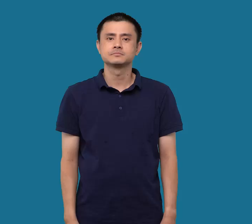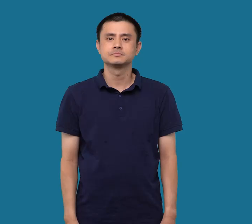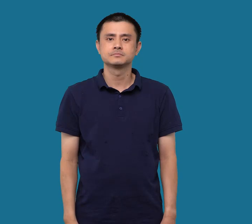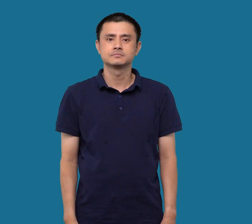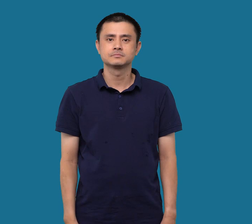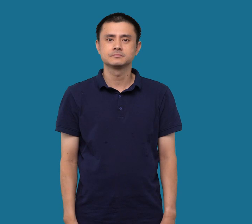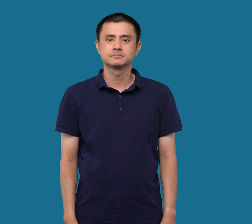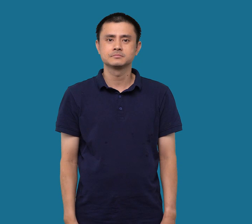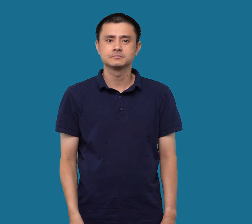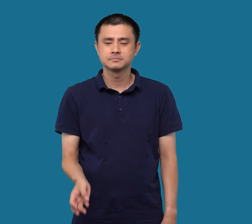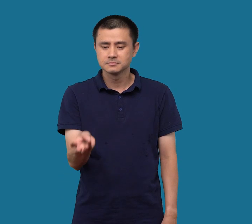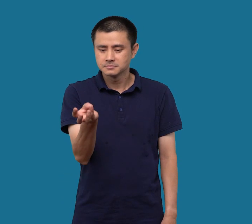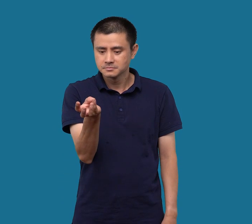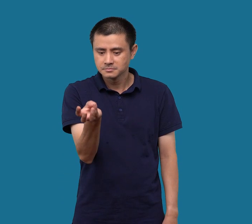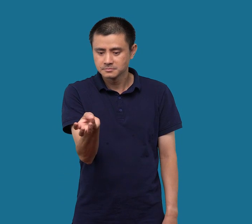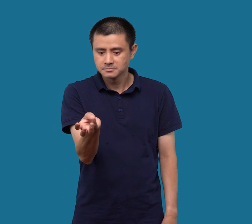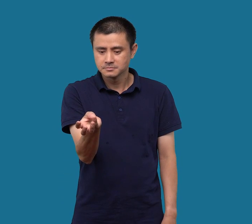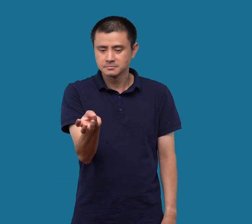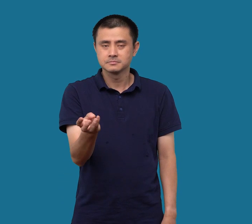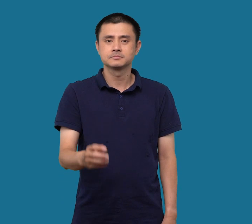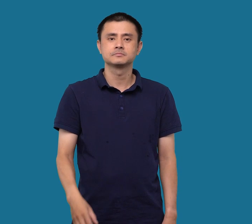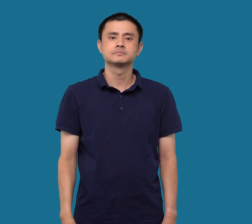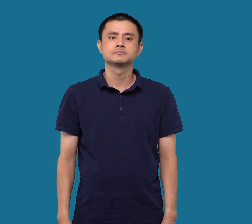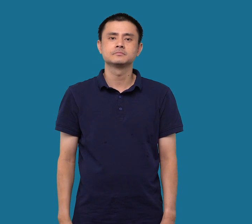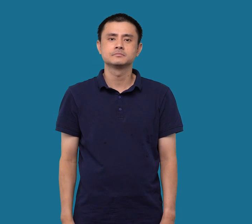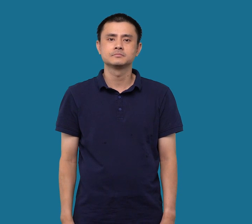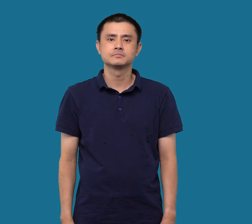hạt